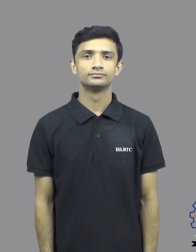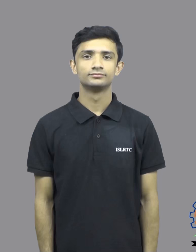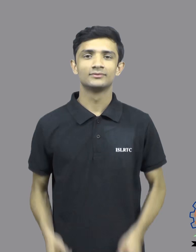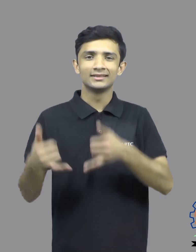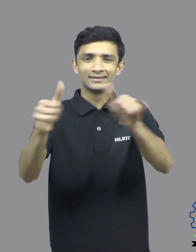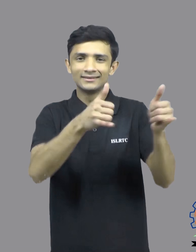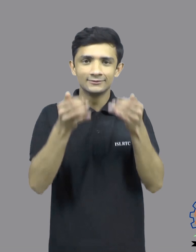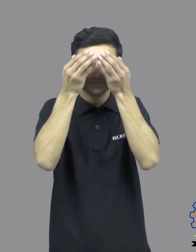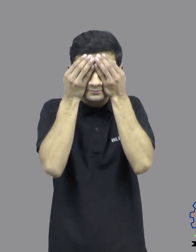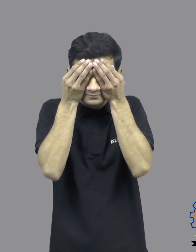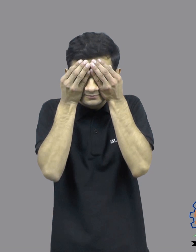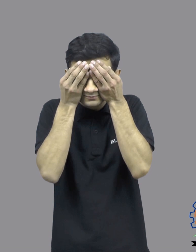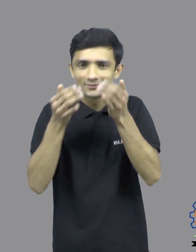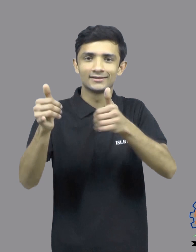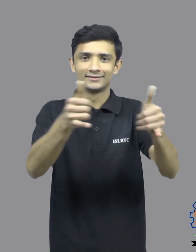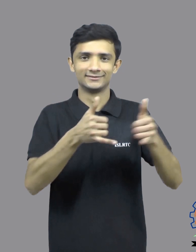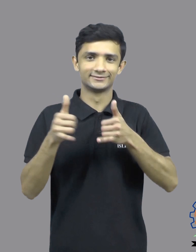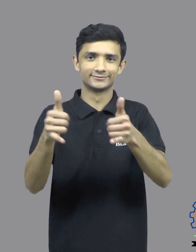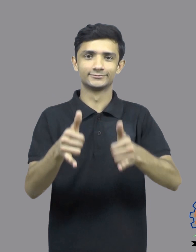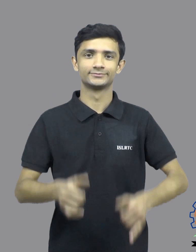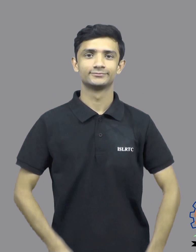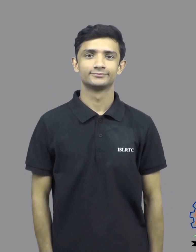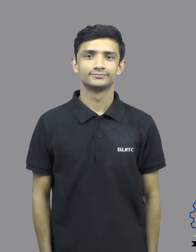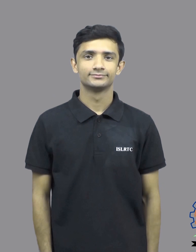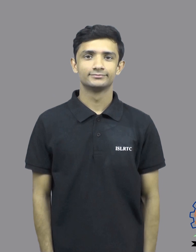Hide-and-Seek